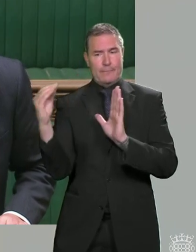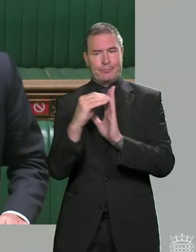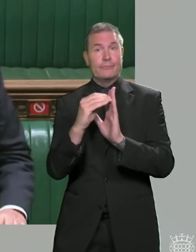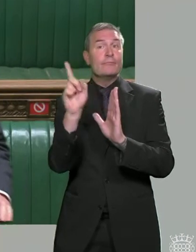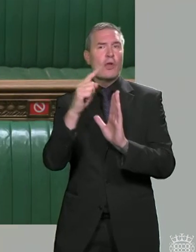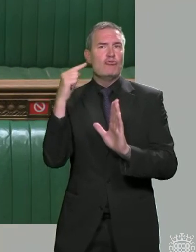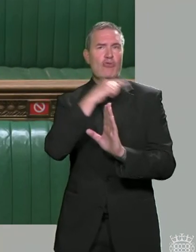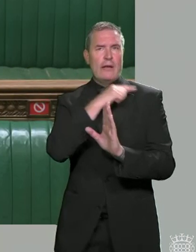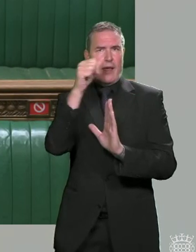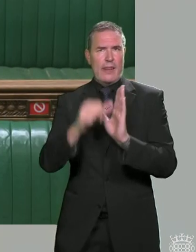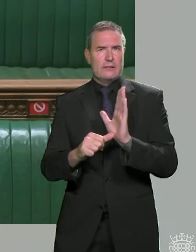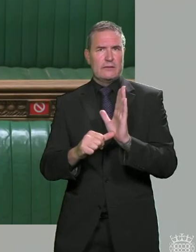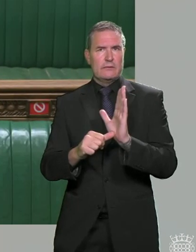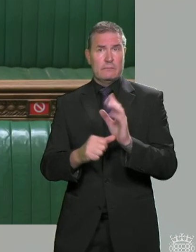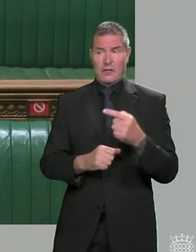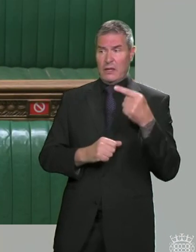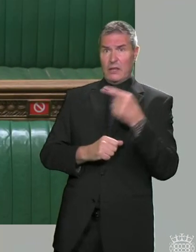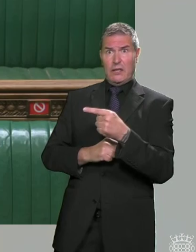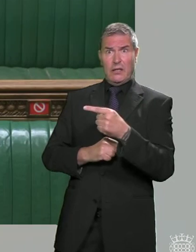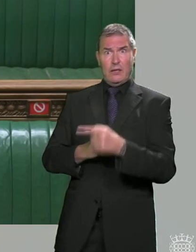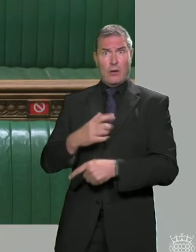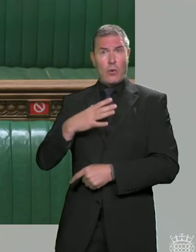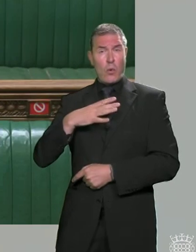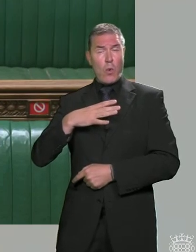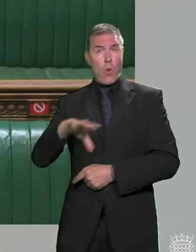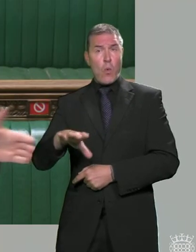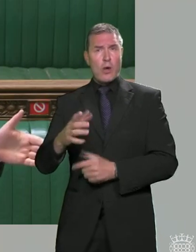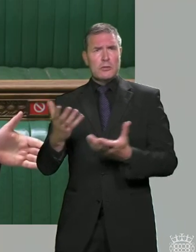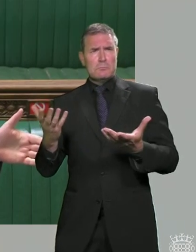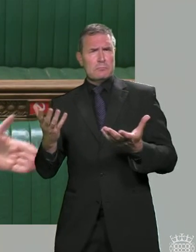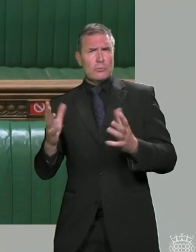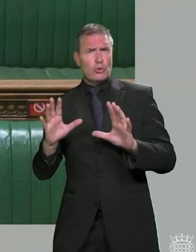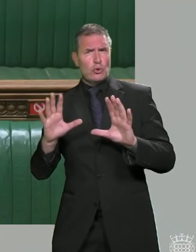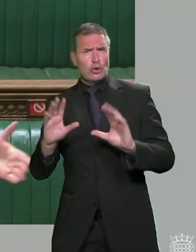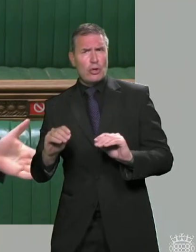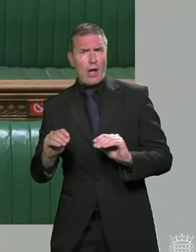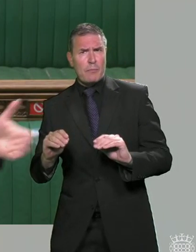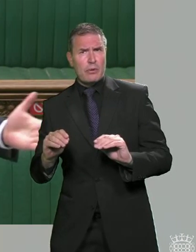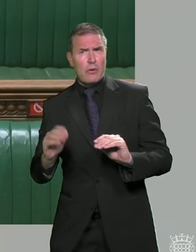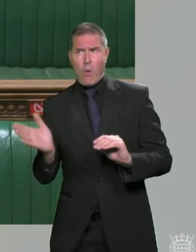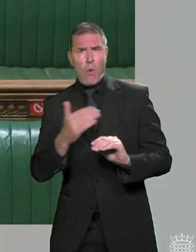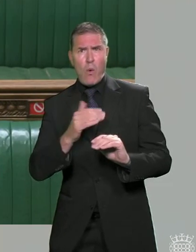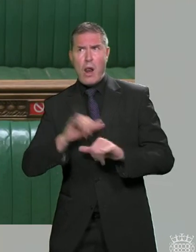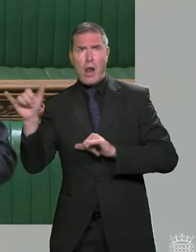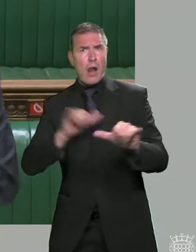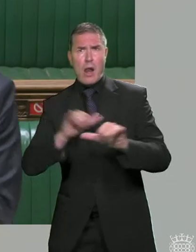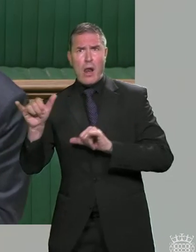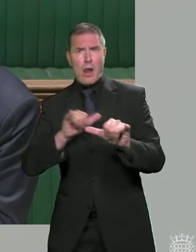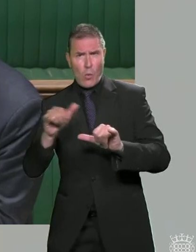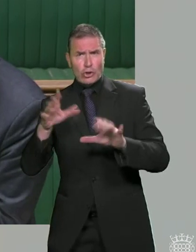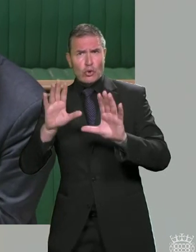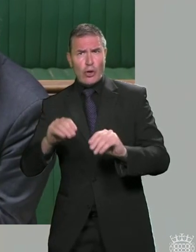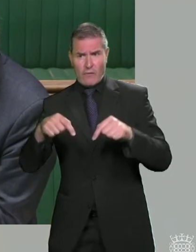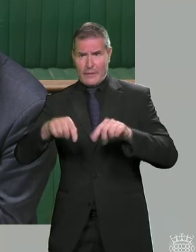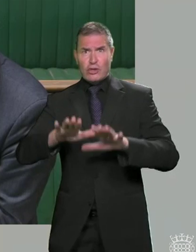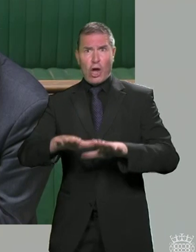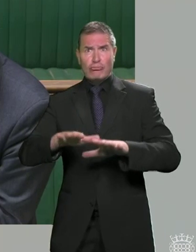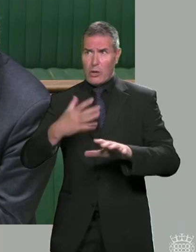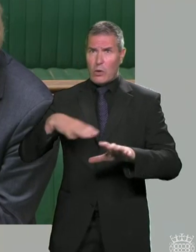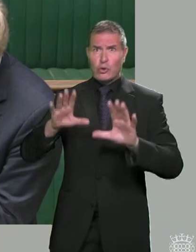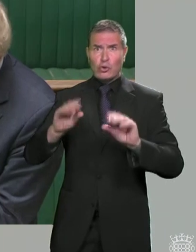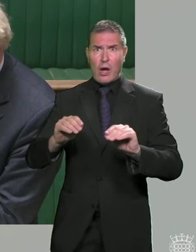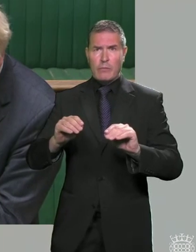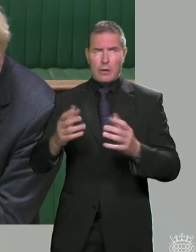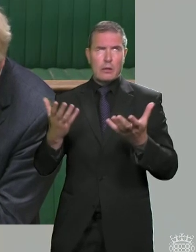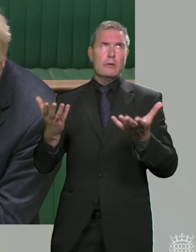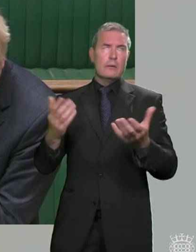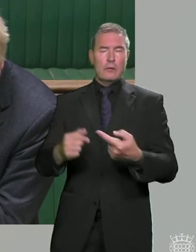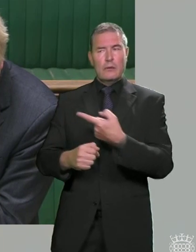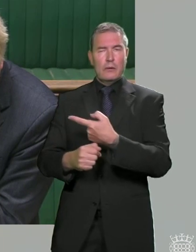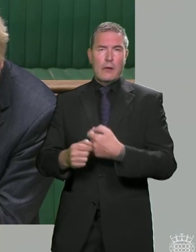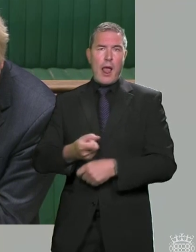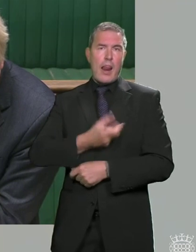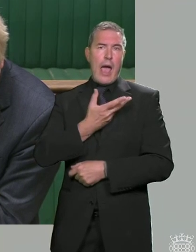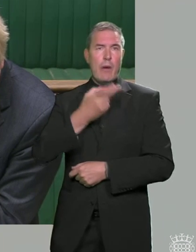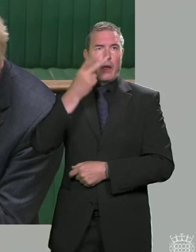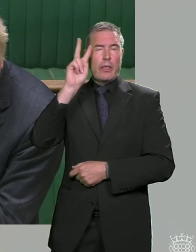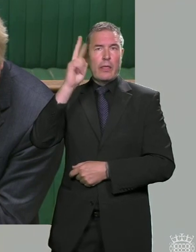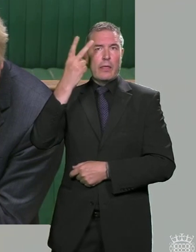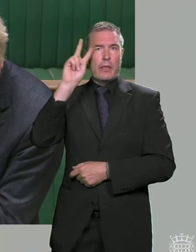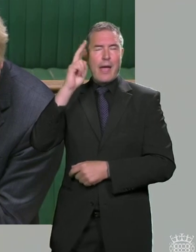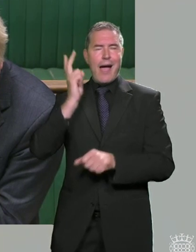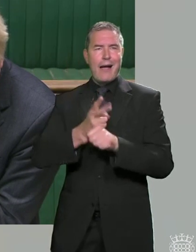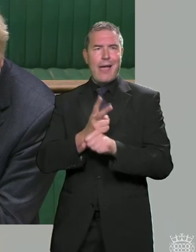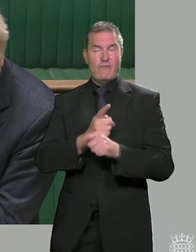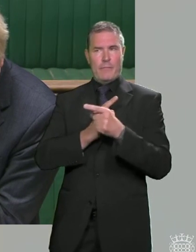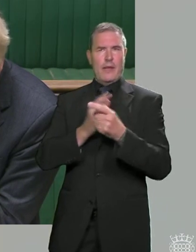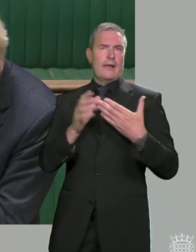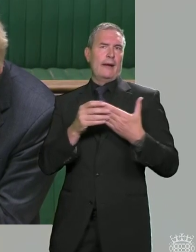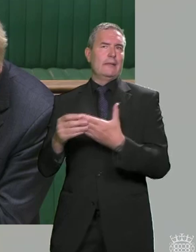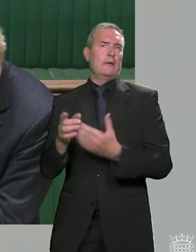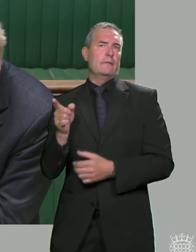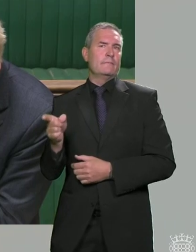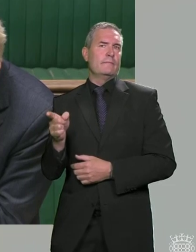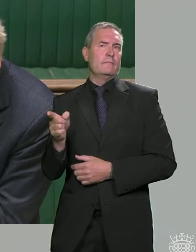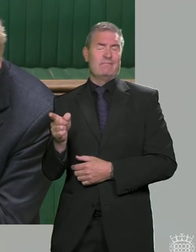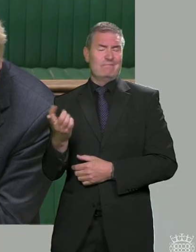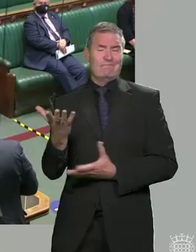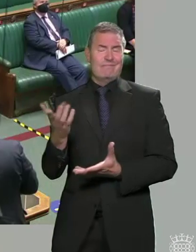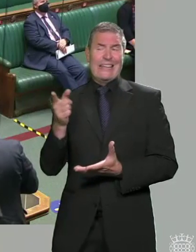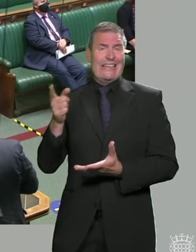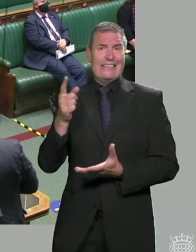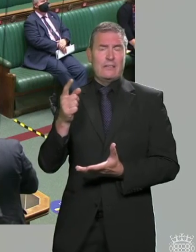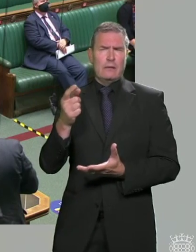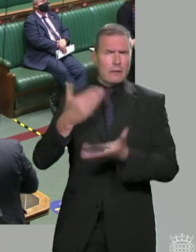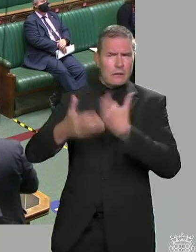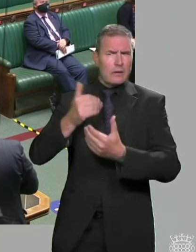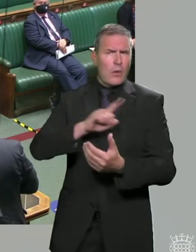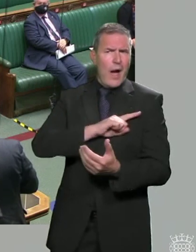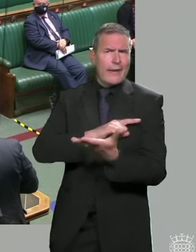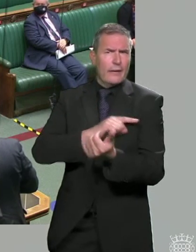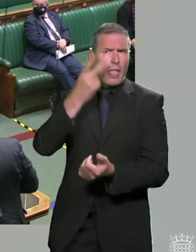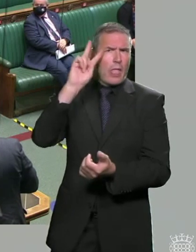If he is now saying that he wants to stop all transit, traffic and travel to and from this country, it is yet another flip-flop from the Leader of the Opposition—yet another totally unintelligible flip-flop.